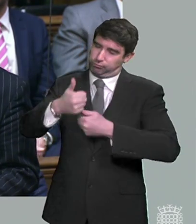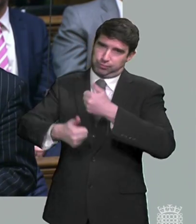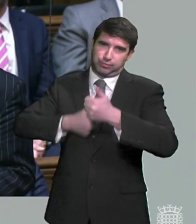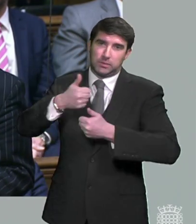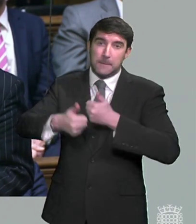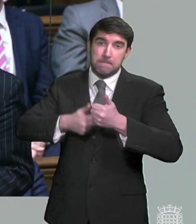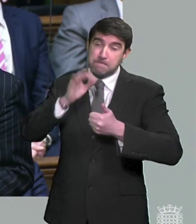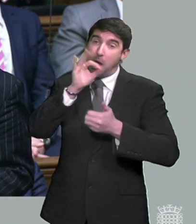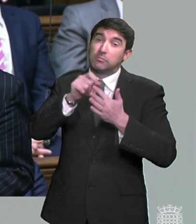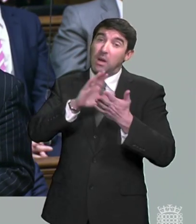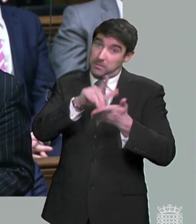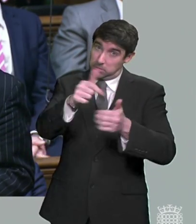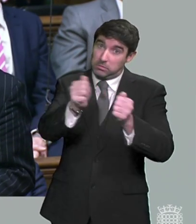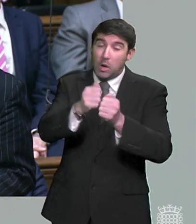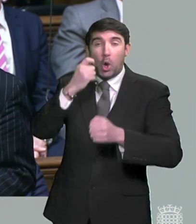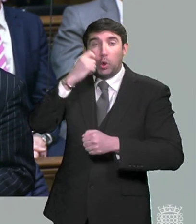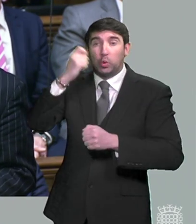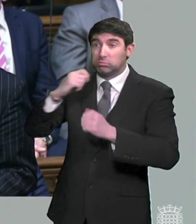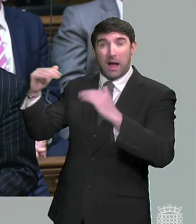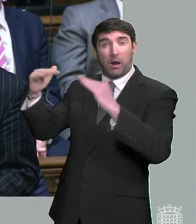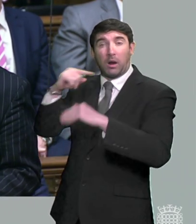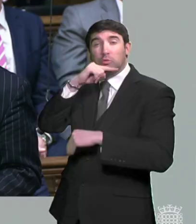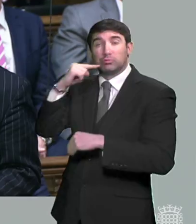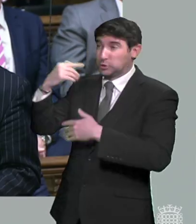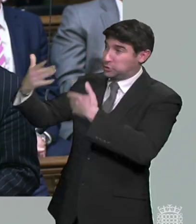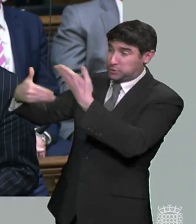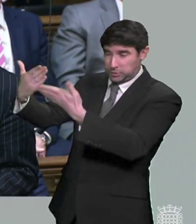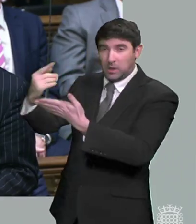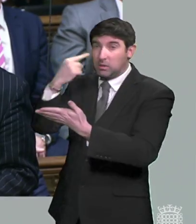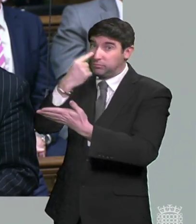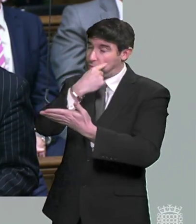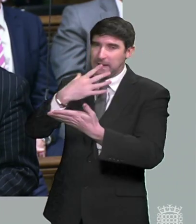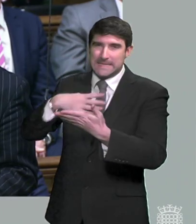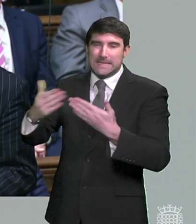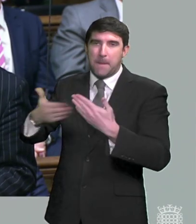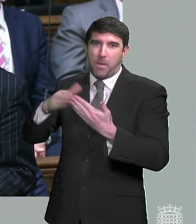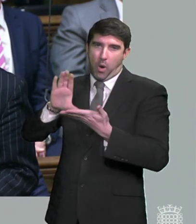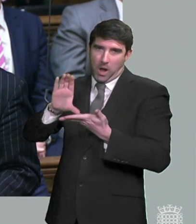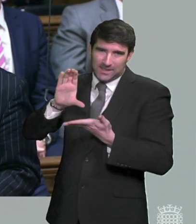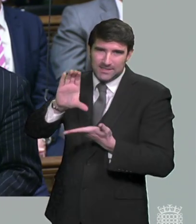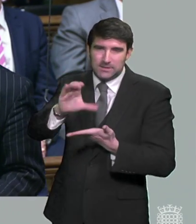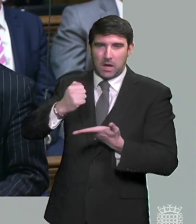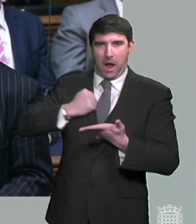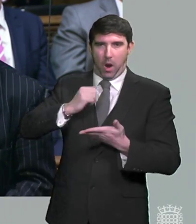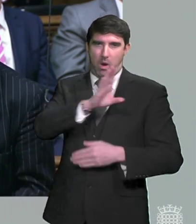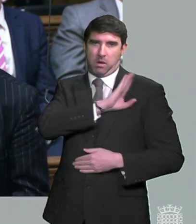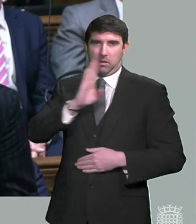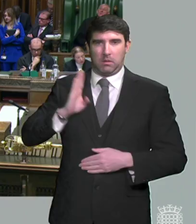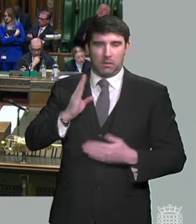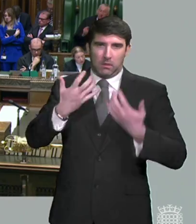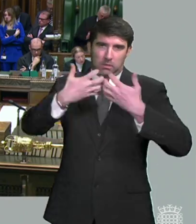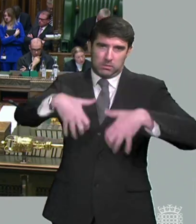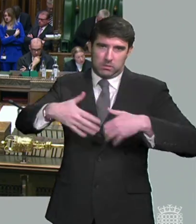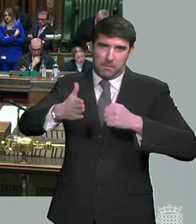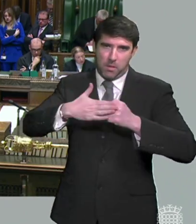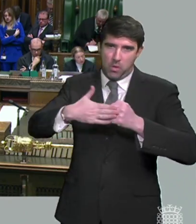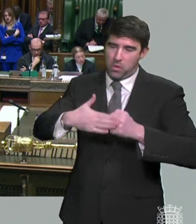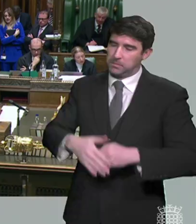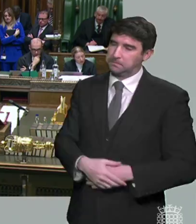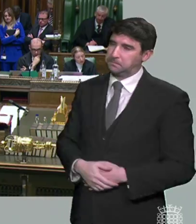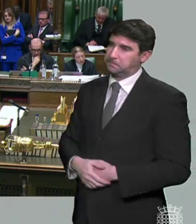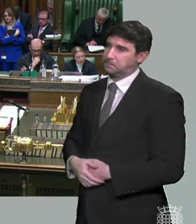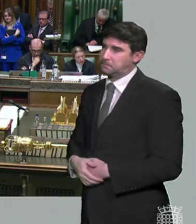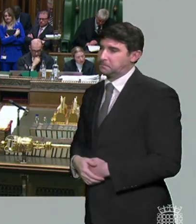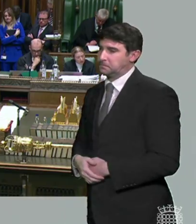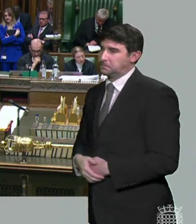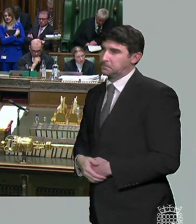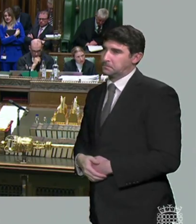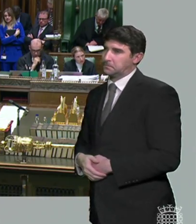Does he agree that events in Ukraine are a reminder, yet again, of the need to invest more in our own sovereign defence manufacturing capability?